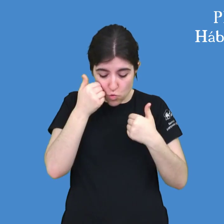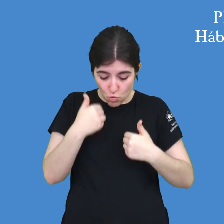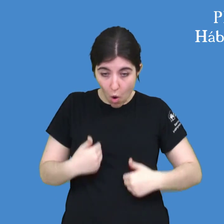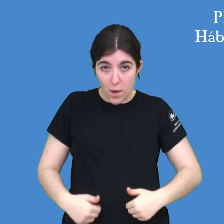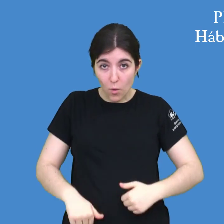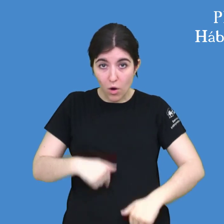cuerpo